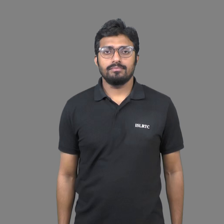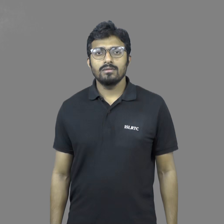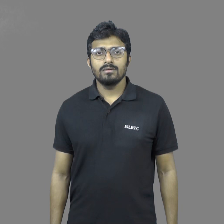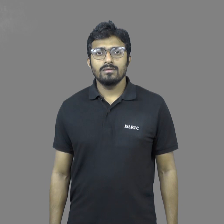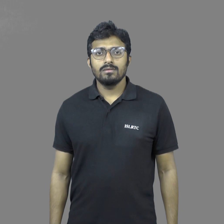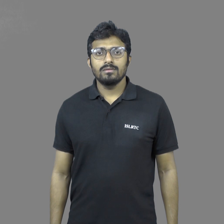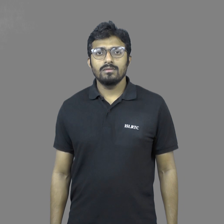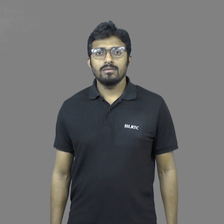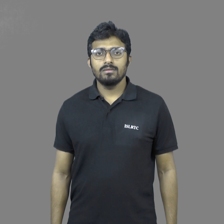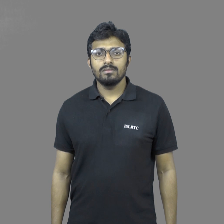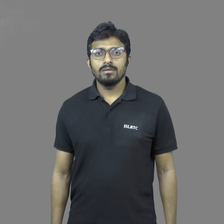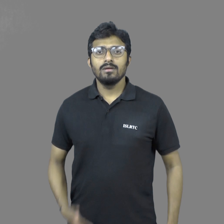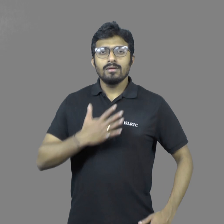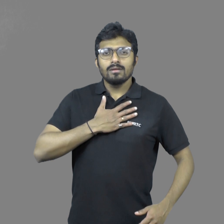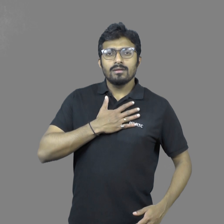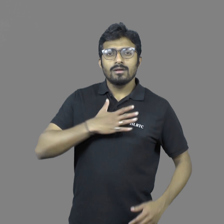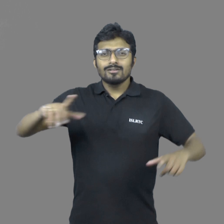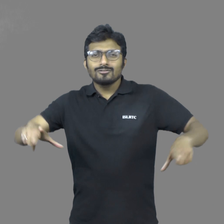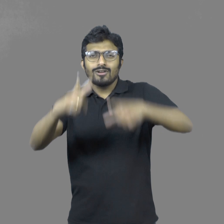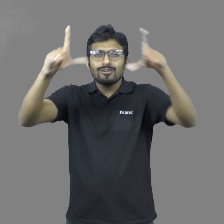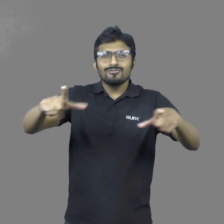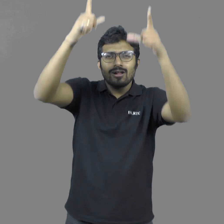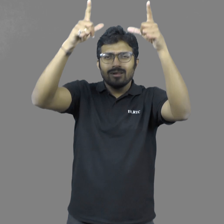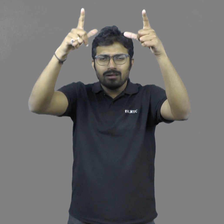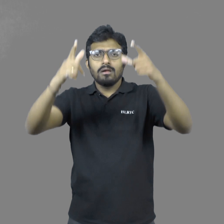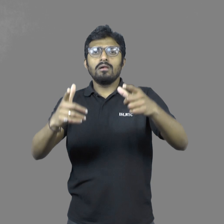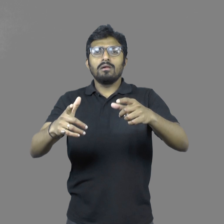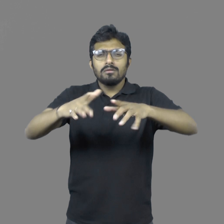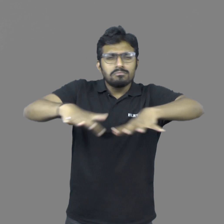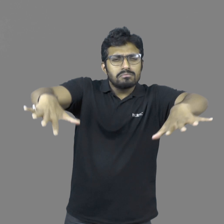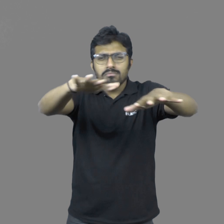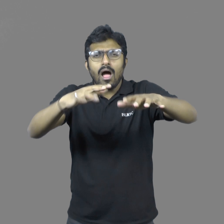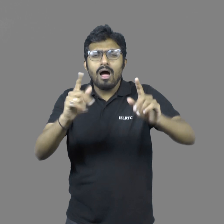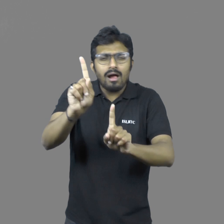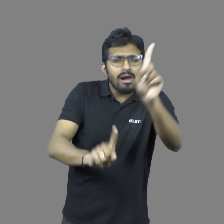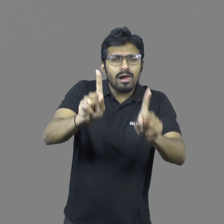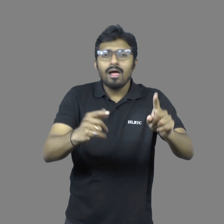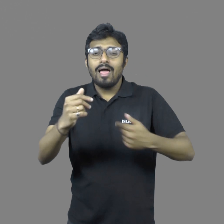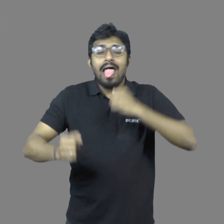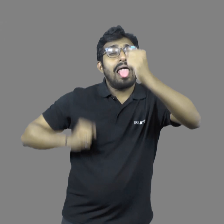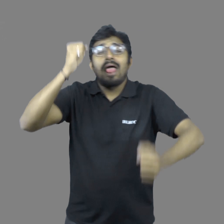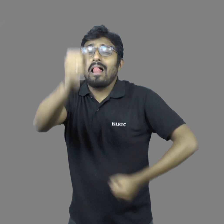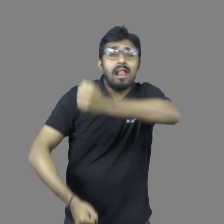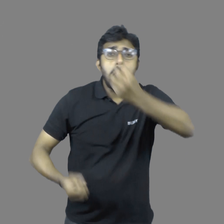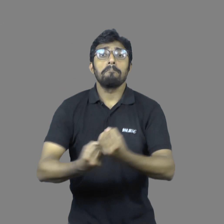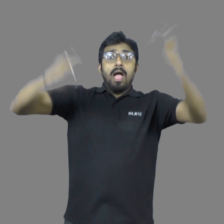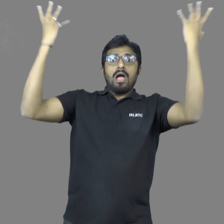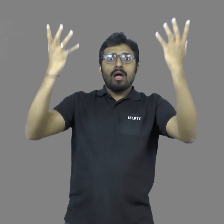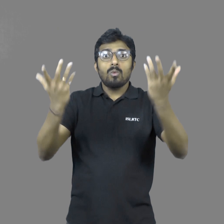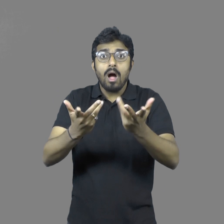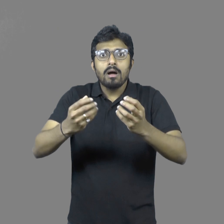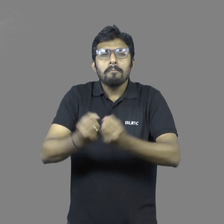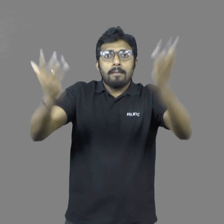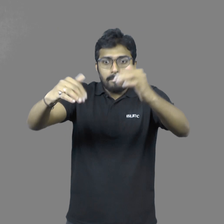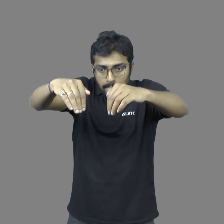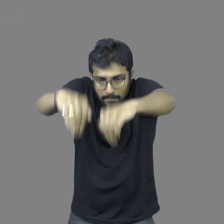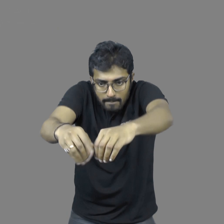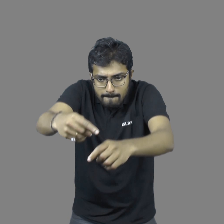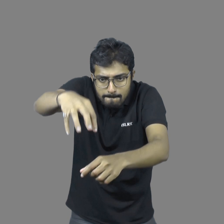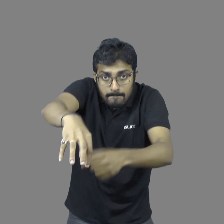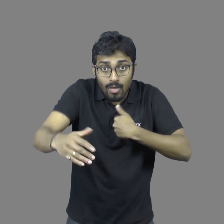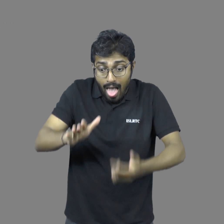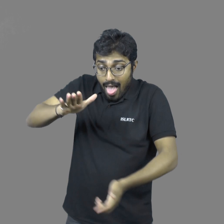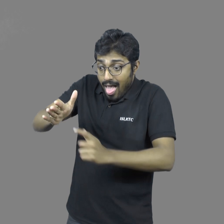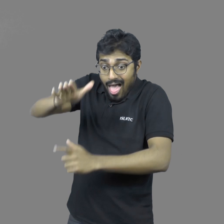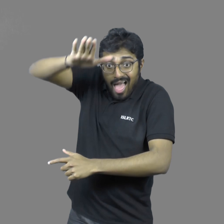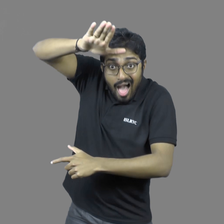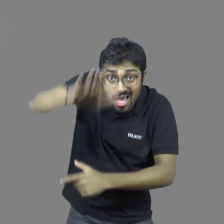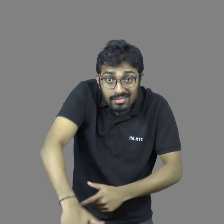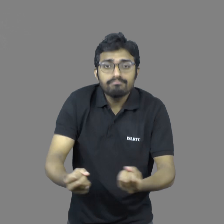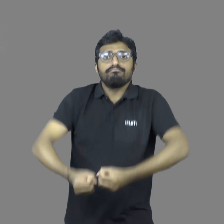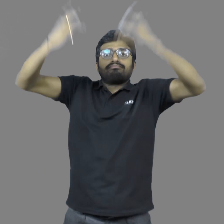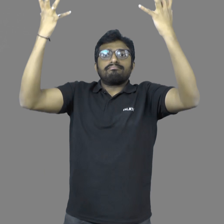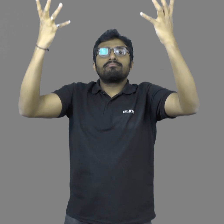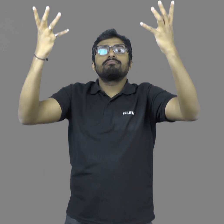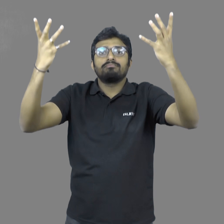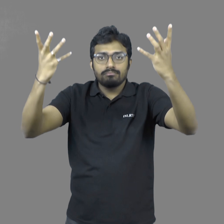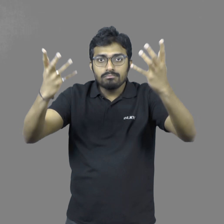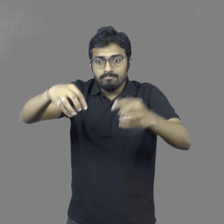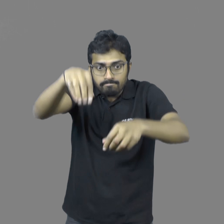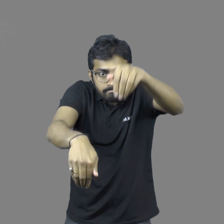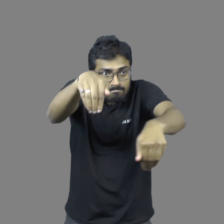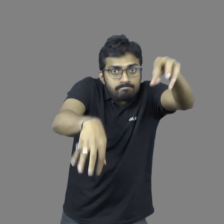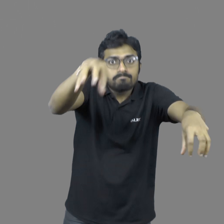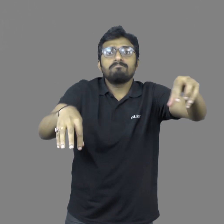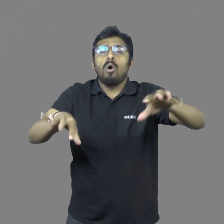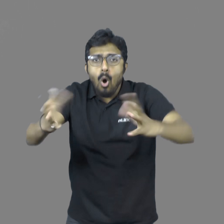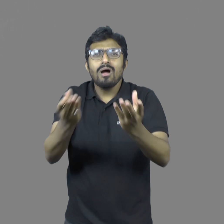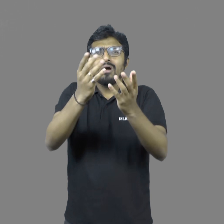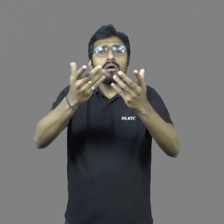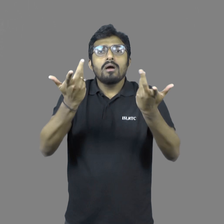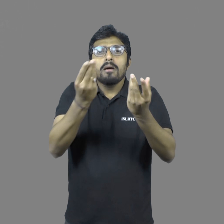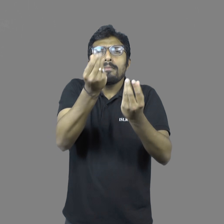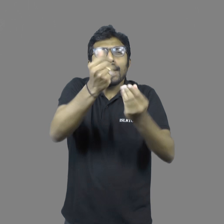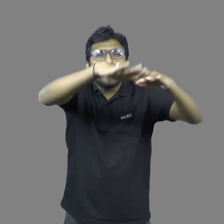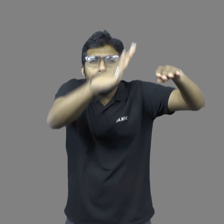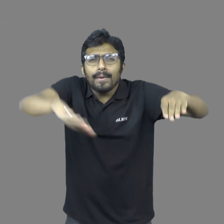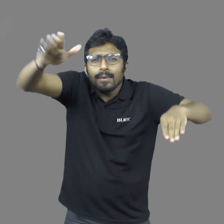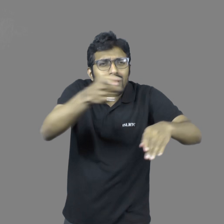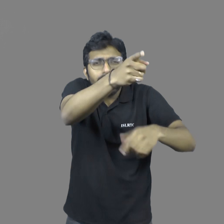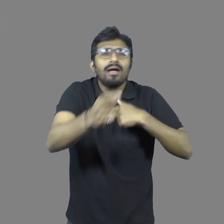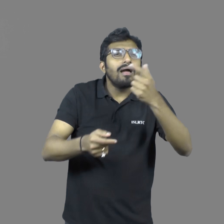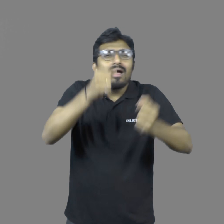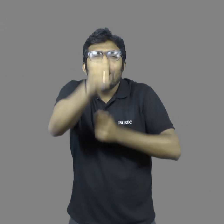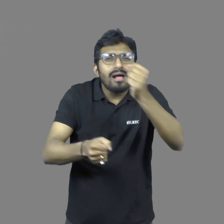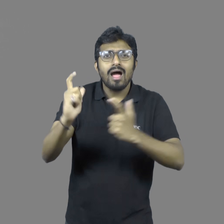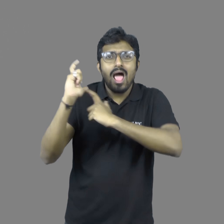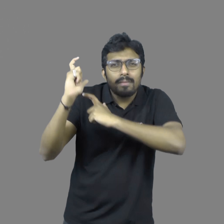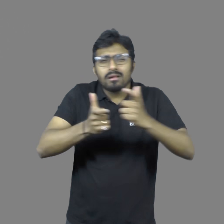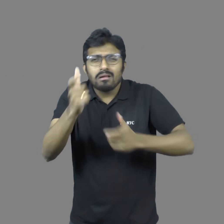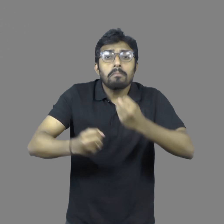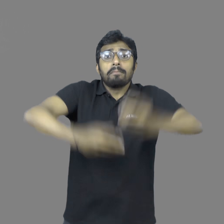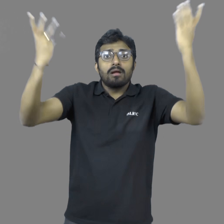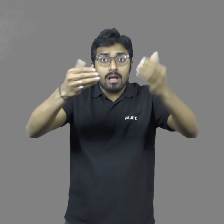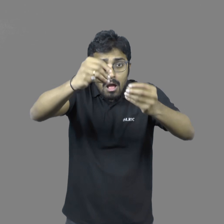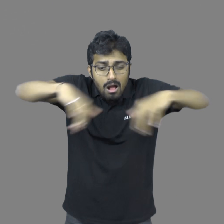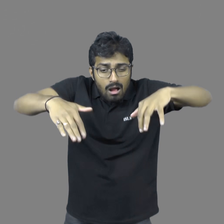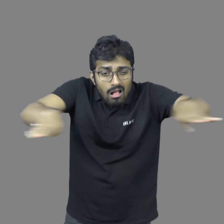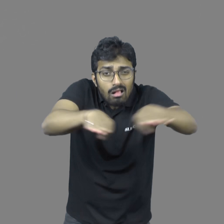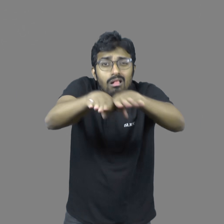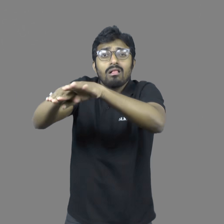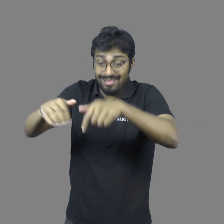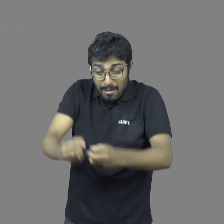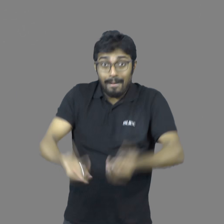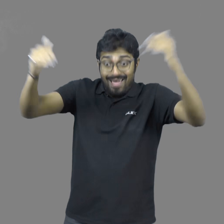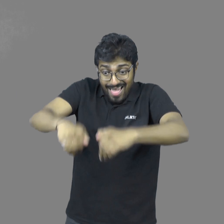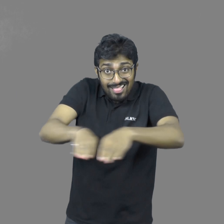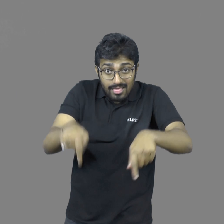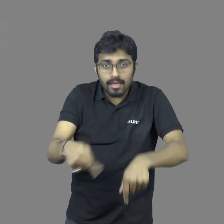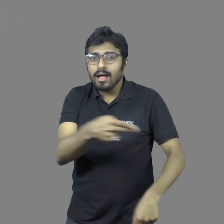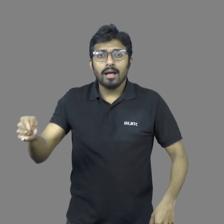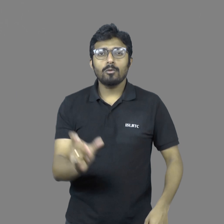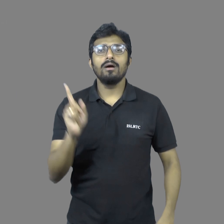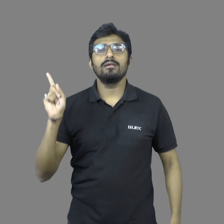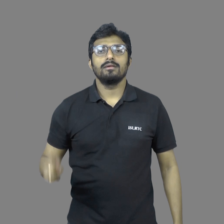Landmine